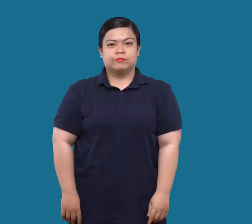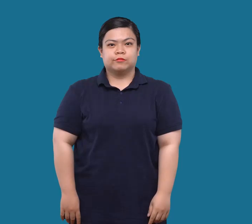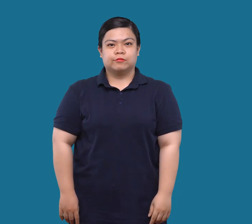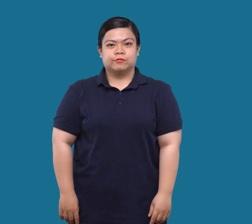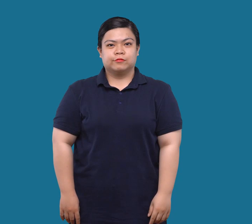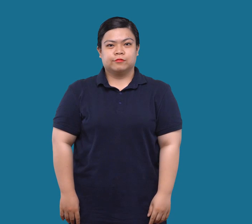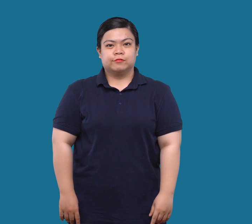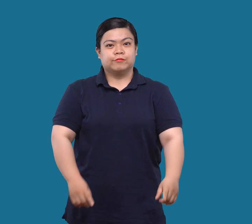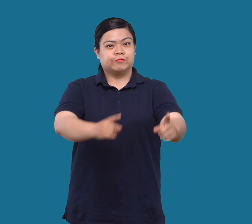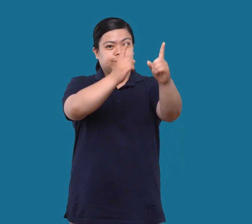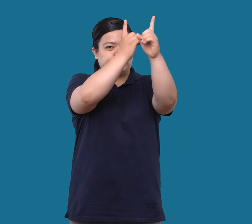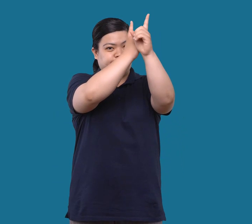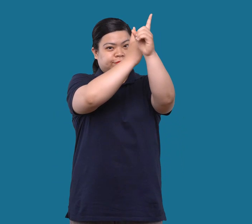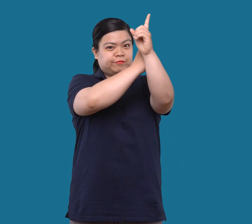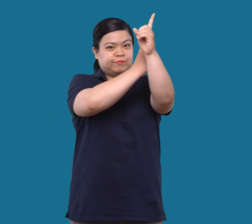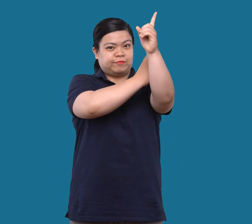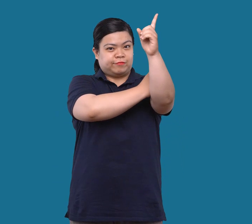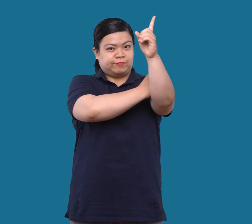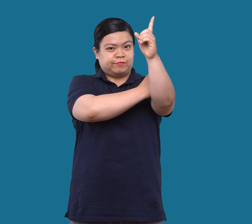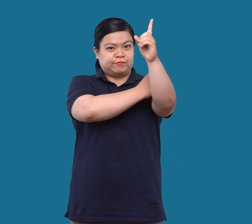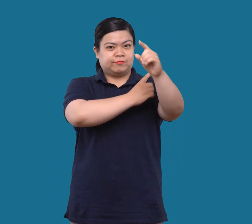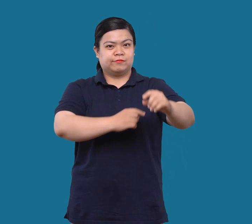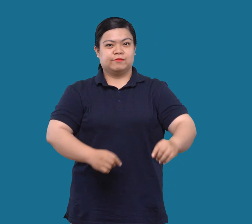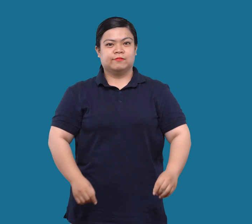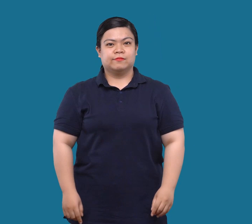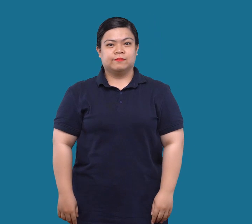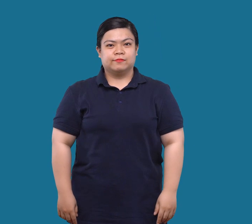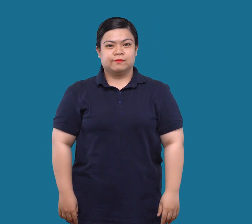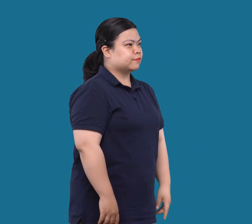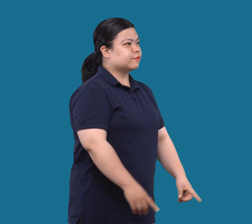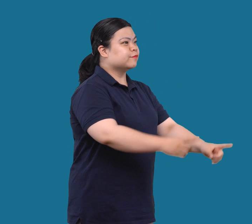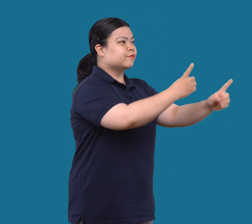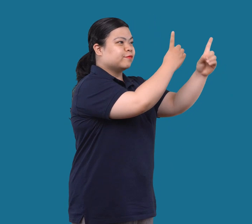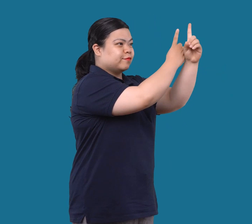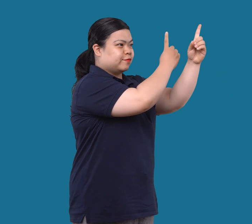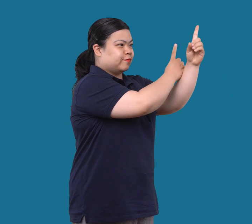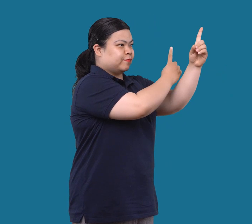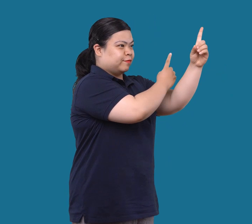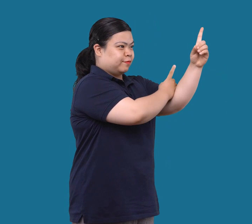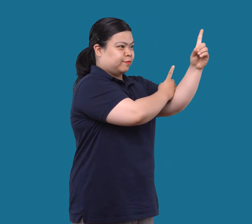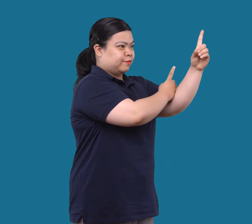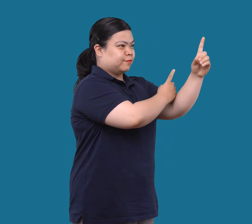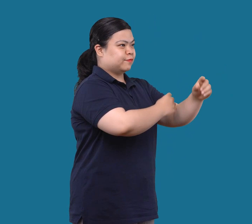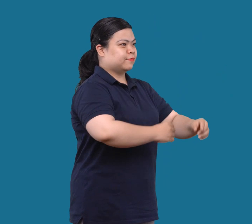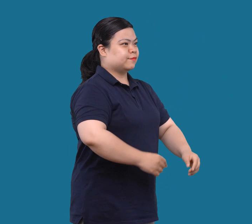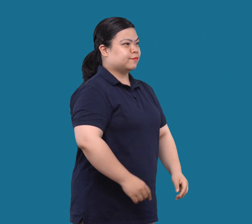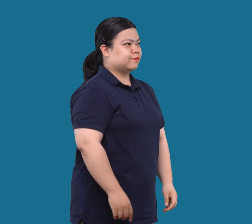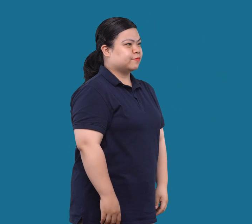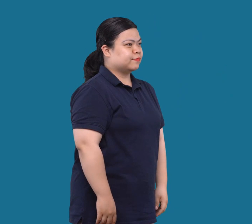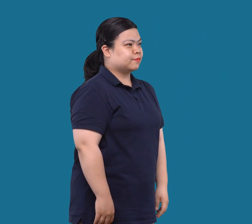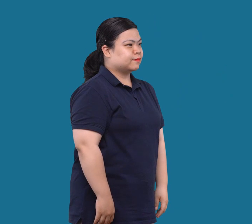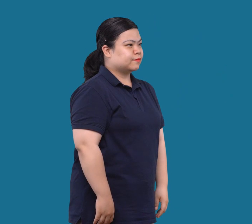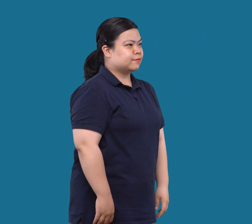thứ tự